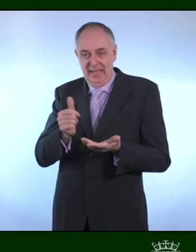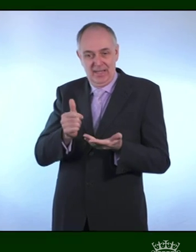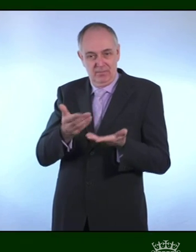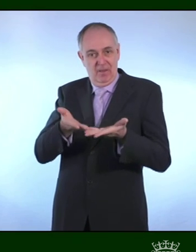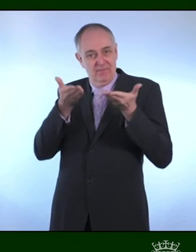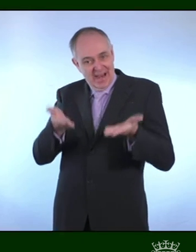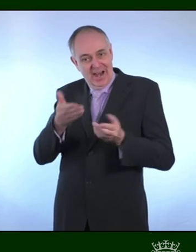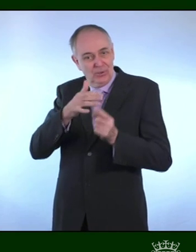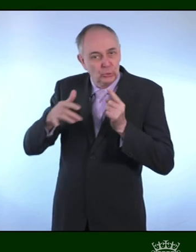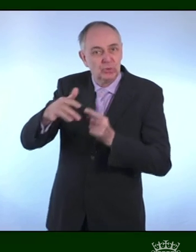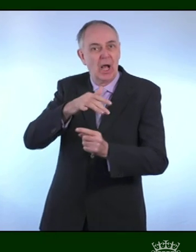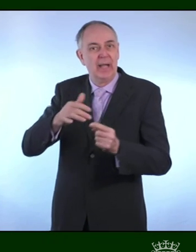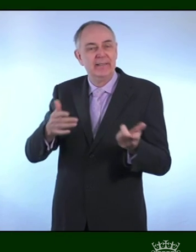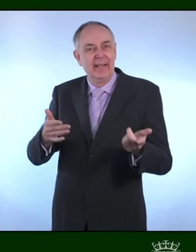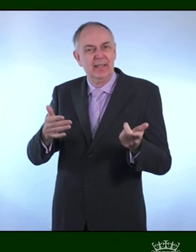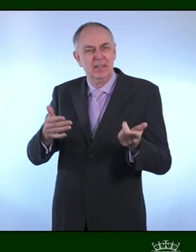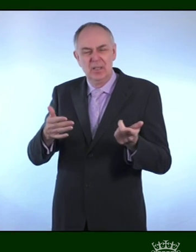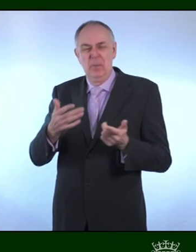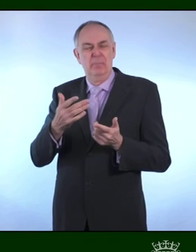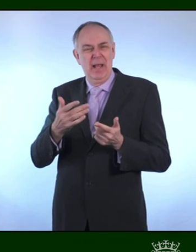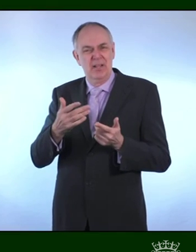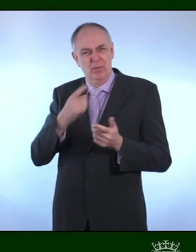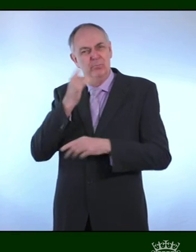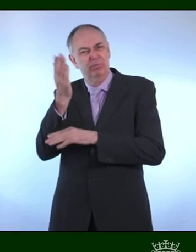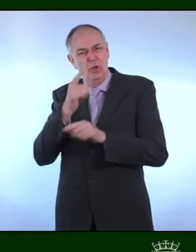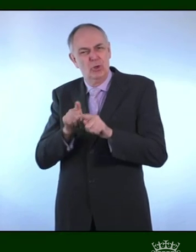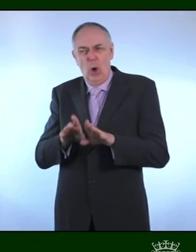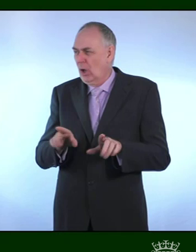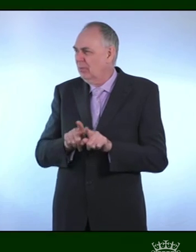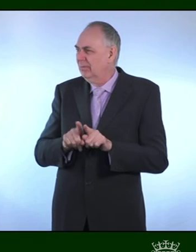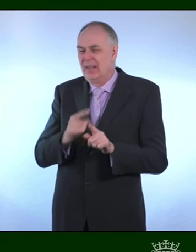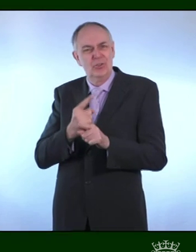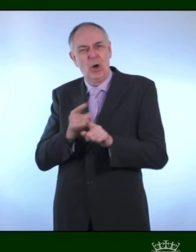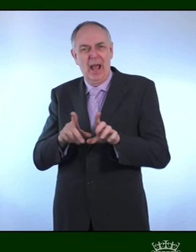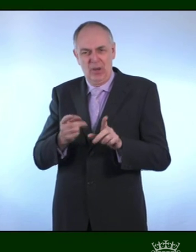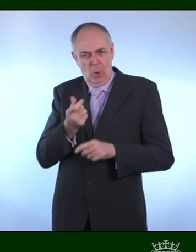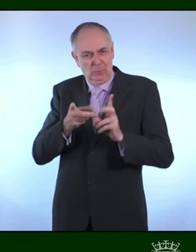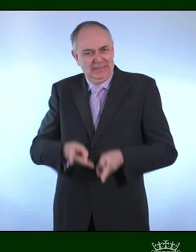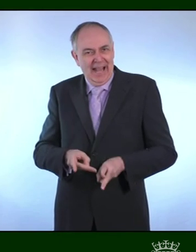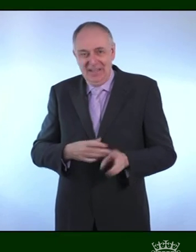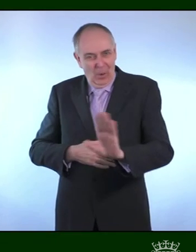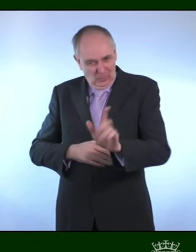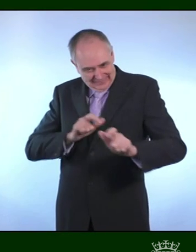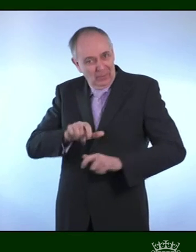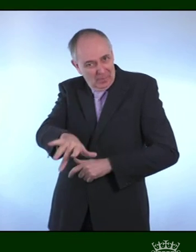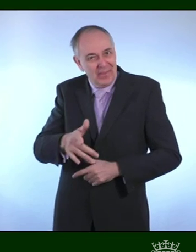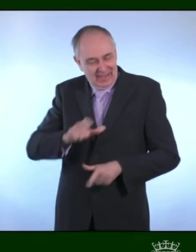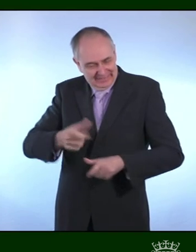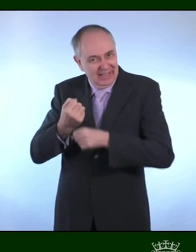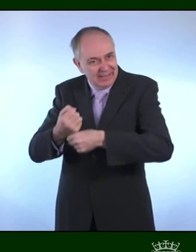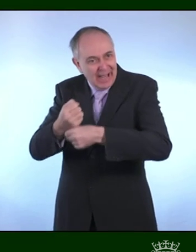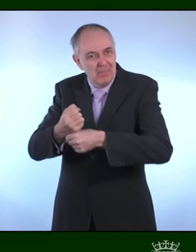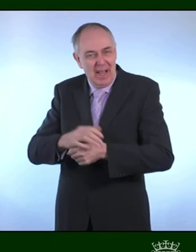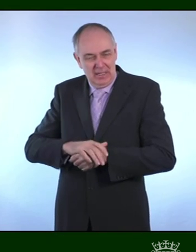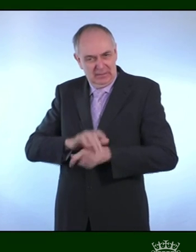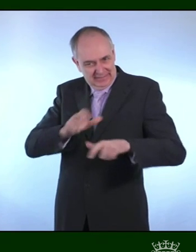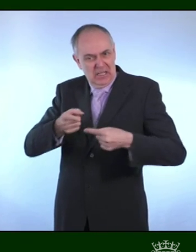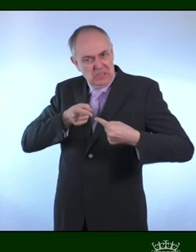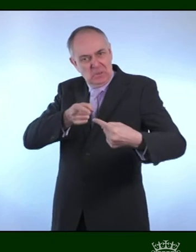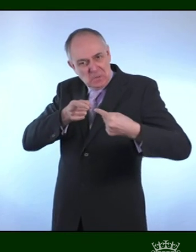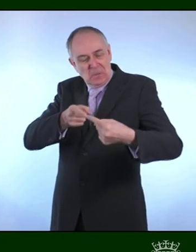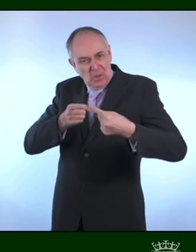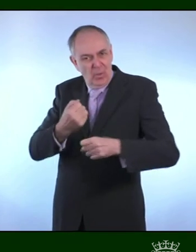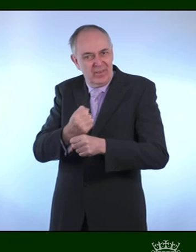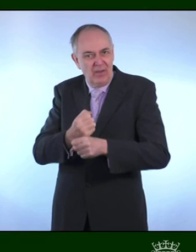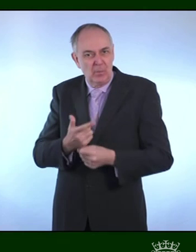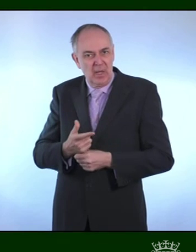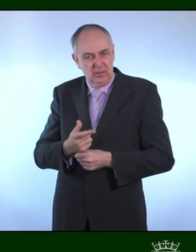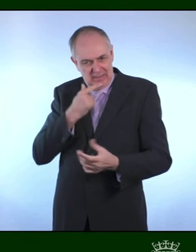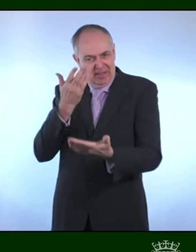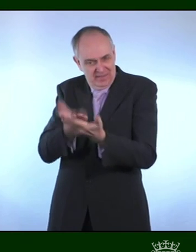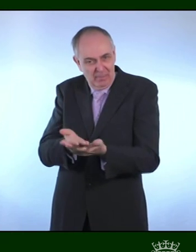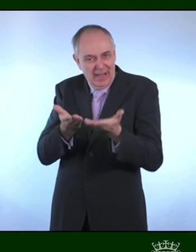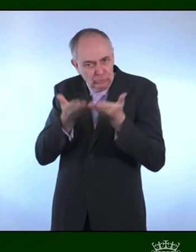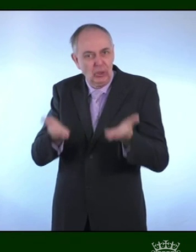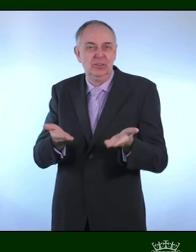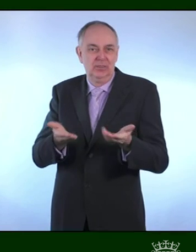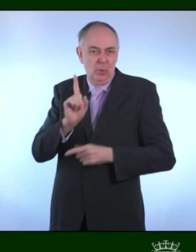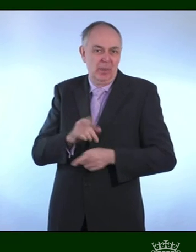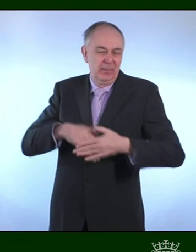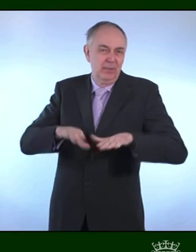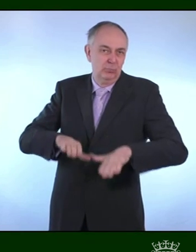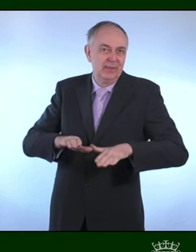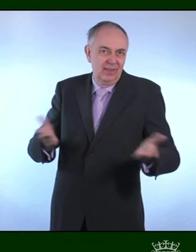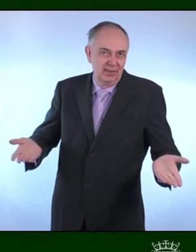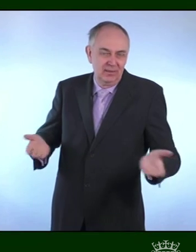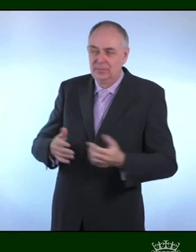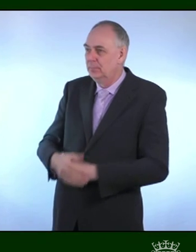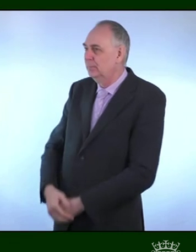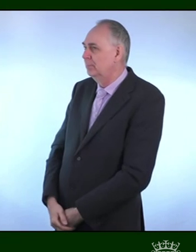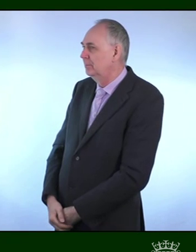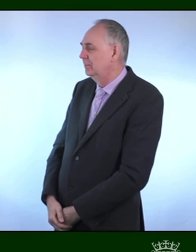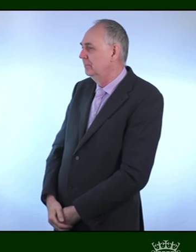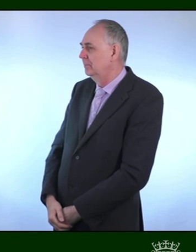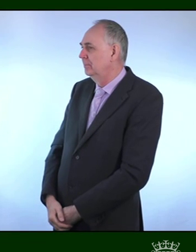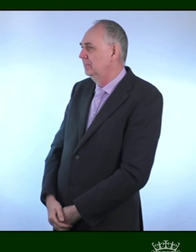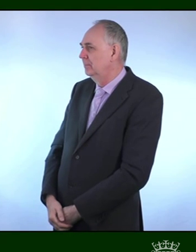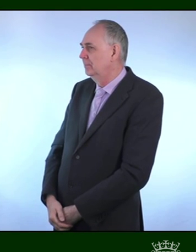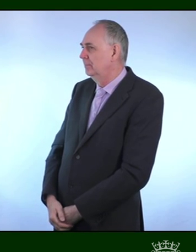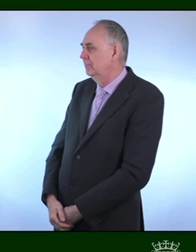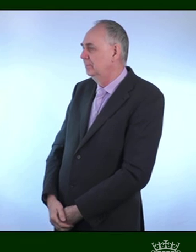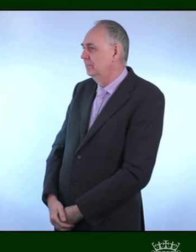He was talking as though this was a sort of obituary—just to let him know: my voice will not be stilled, I will be around, I will be campaigning, I will be arguing and I will be demanding justice for the people of this country and, indeed, the rest of the world.